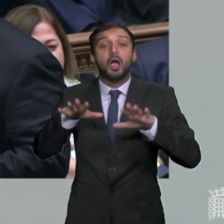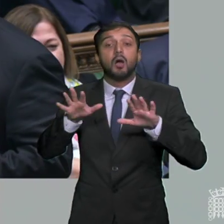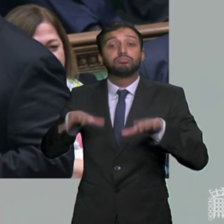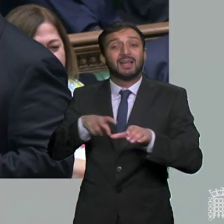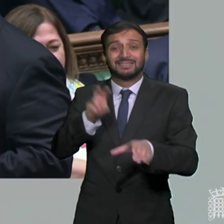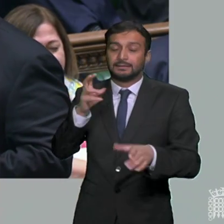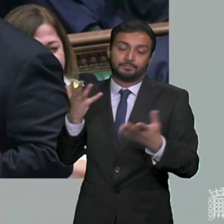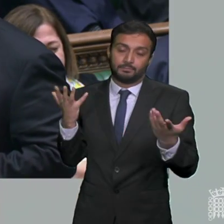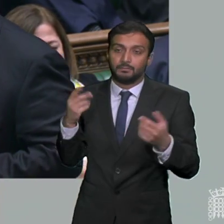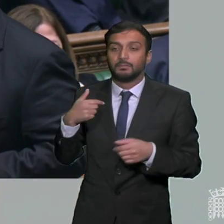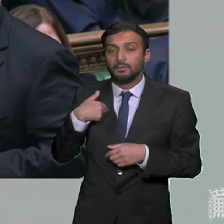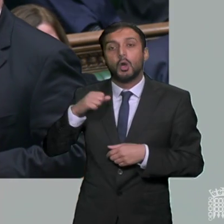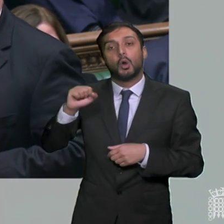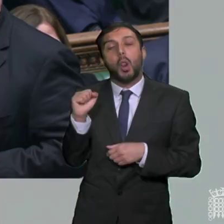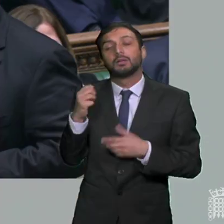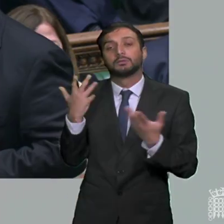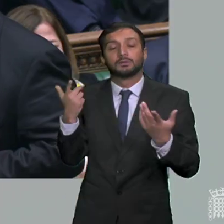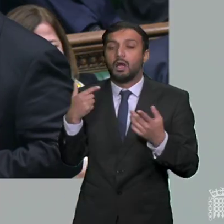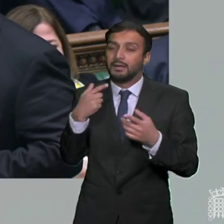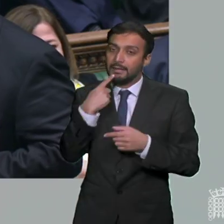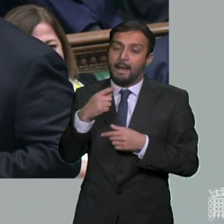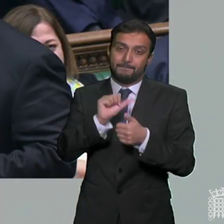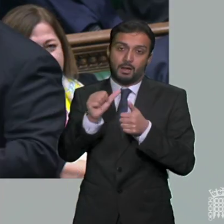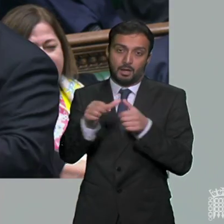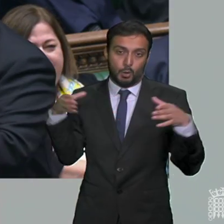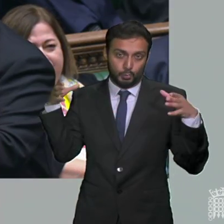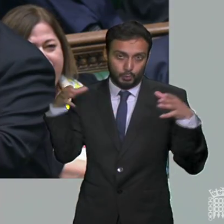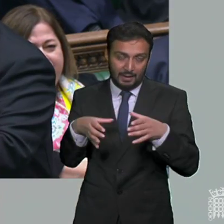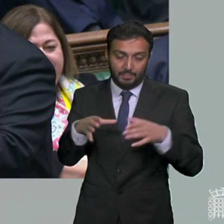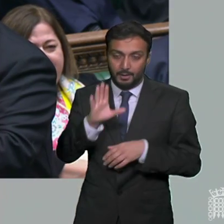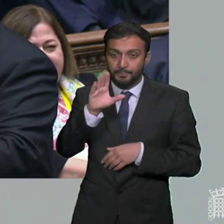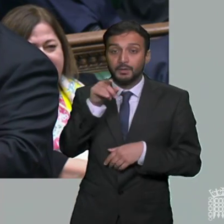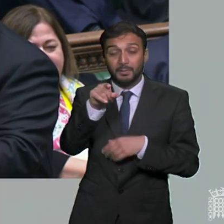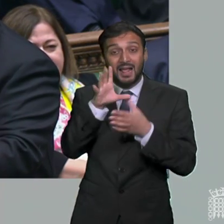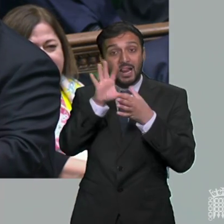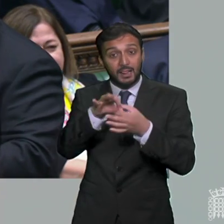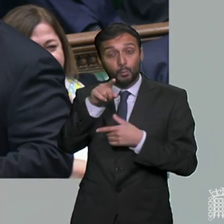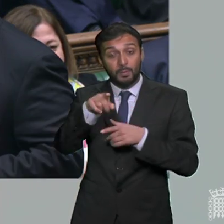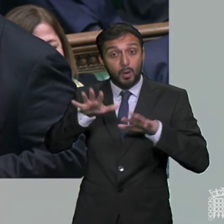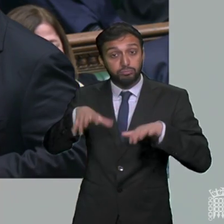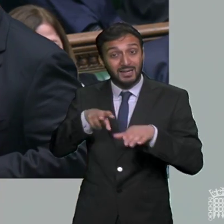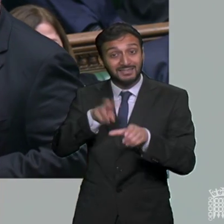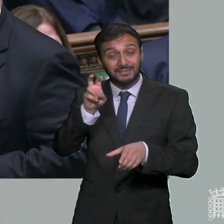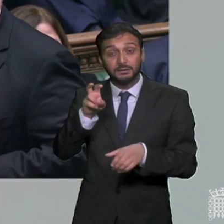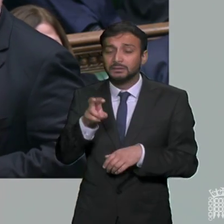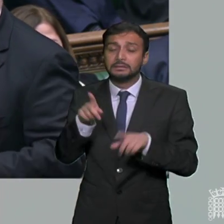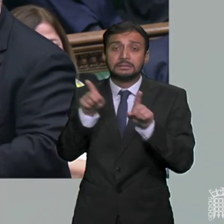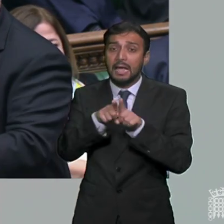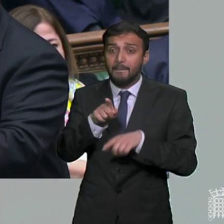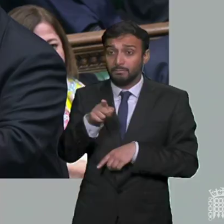The problem for both the Prime Minister and the Labour leader when it comes to Brexit is that even their own voters do not agree with them.